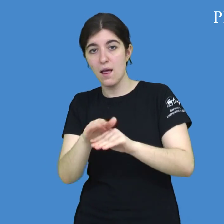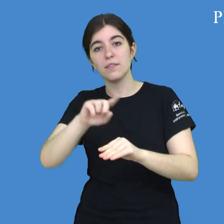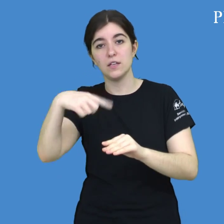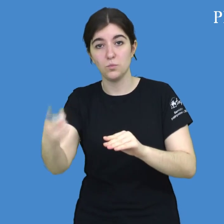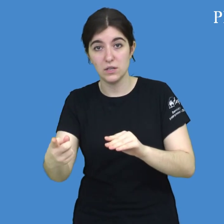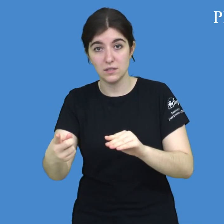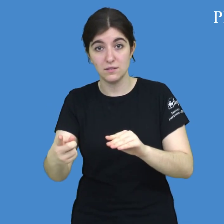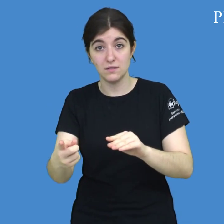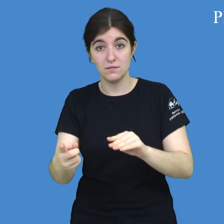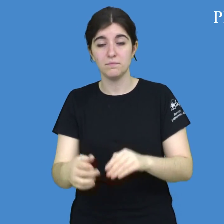despues